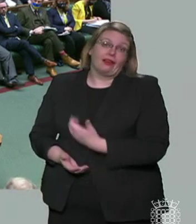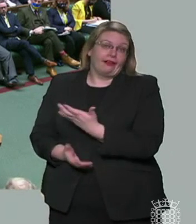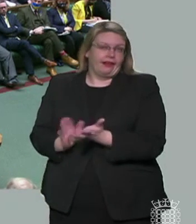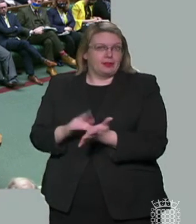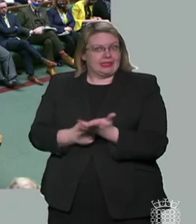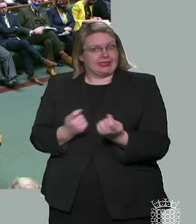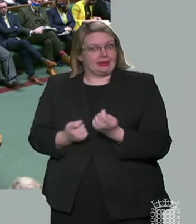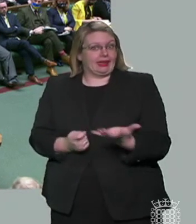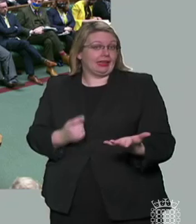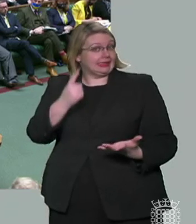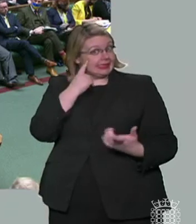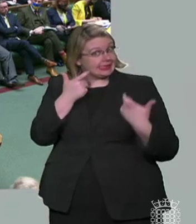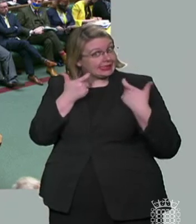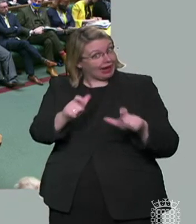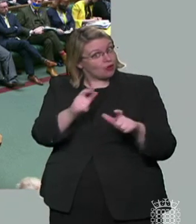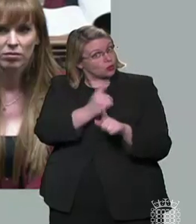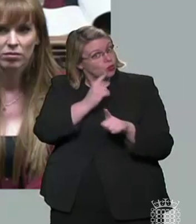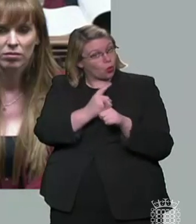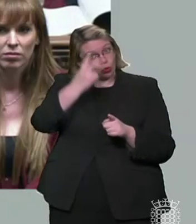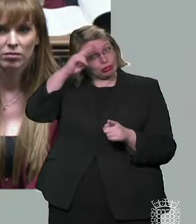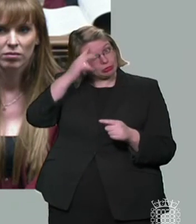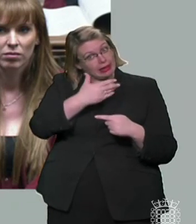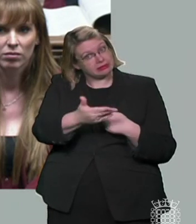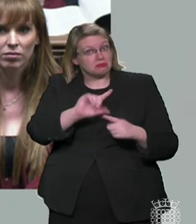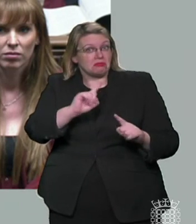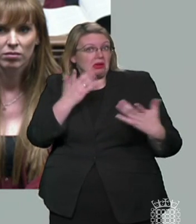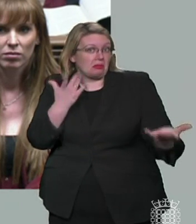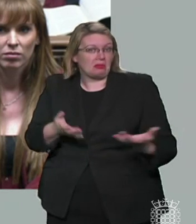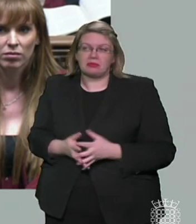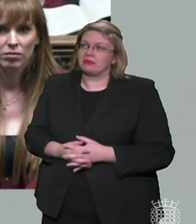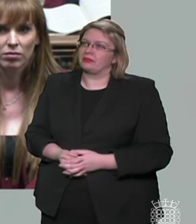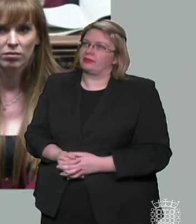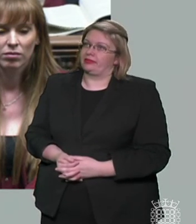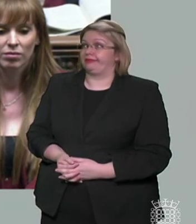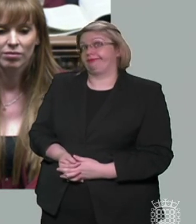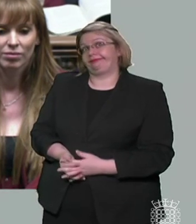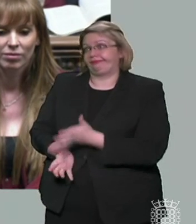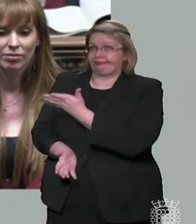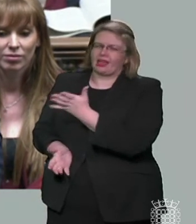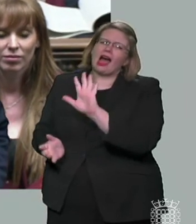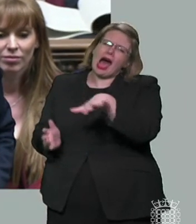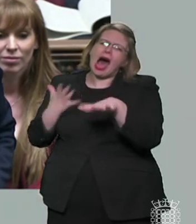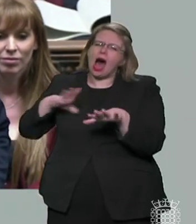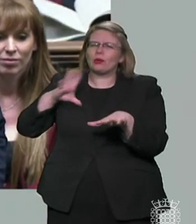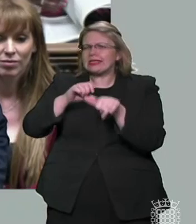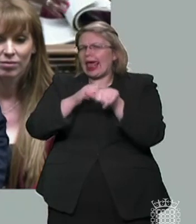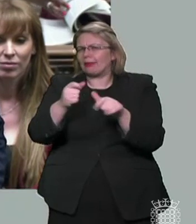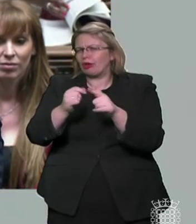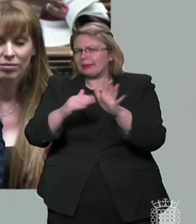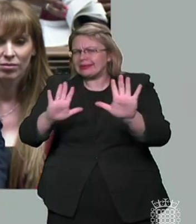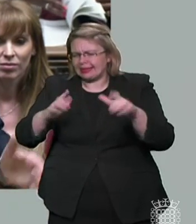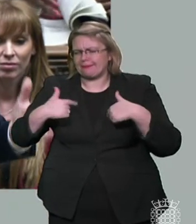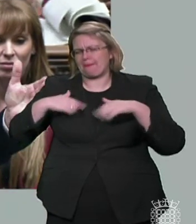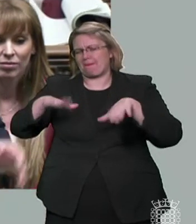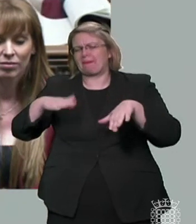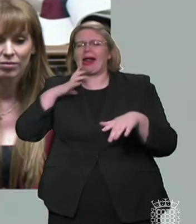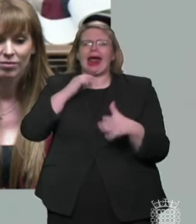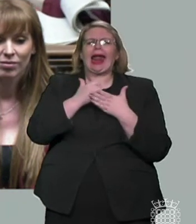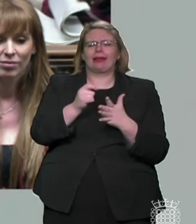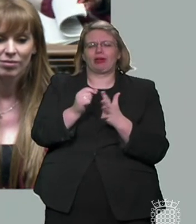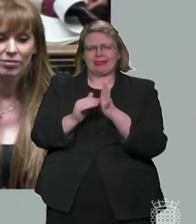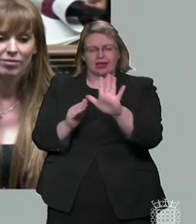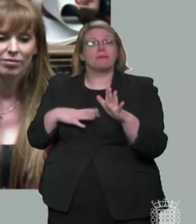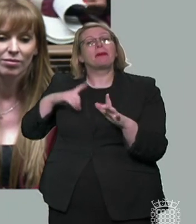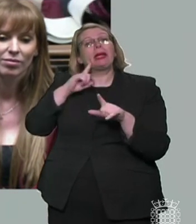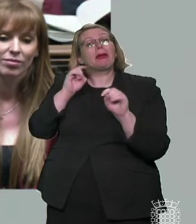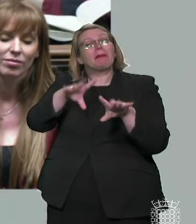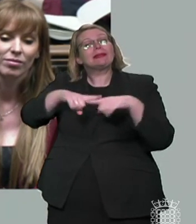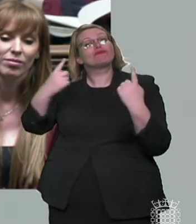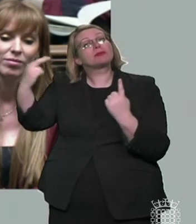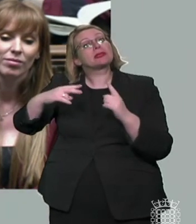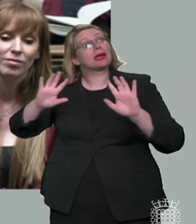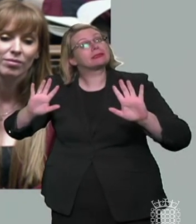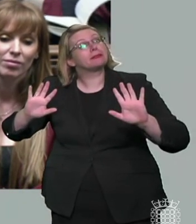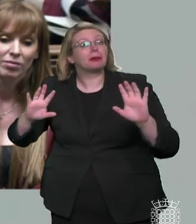We will see how long that position lasts. Let me try to help the Prime Minister by coming at this from a different angle.